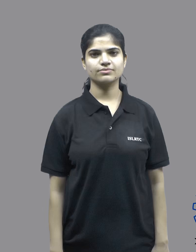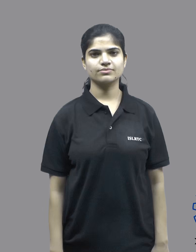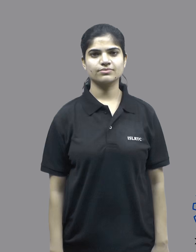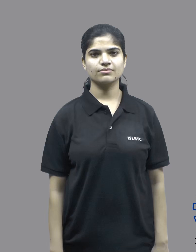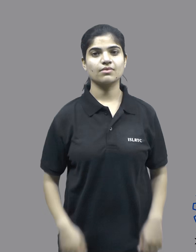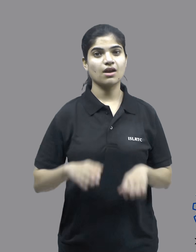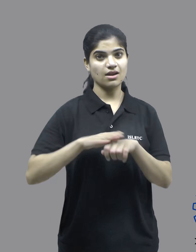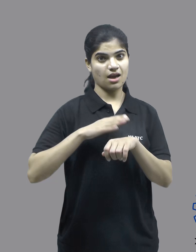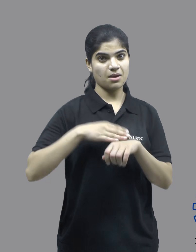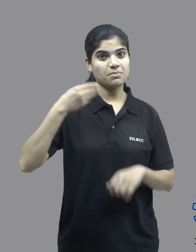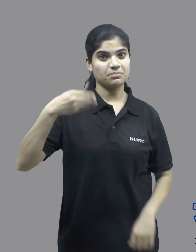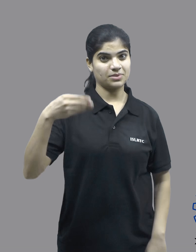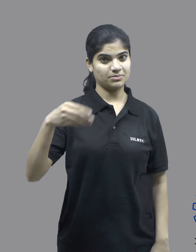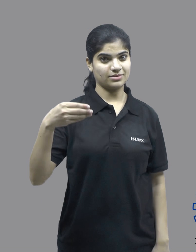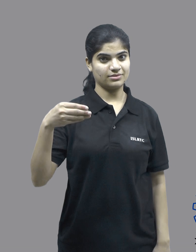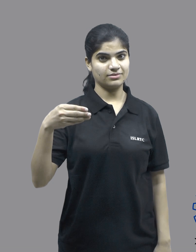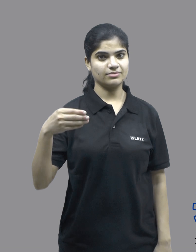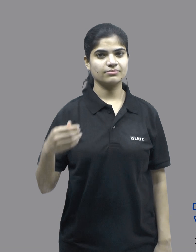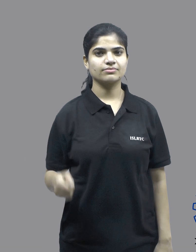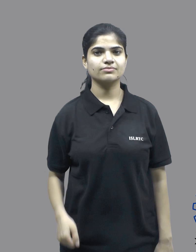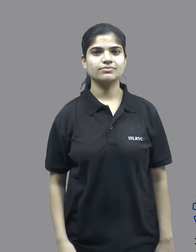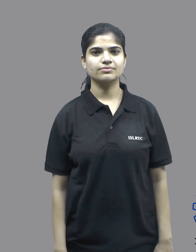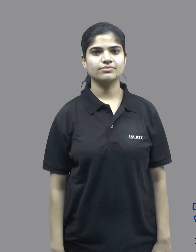Leaf (Dry)